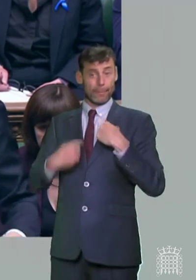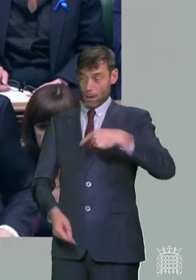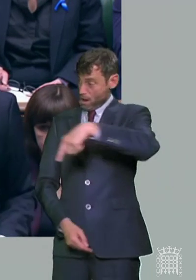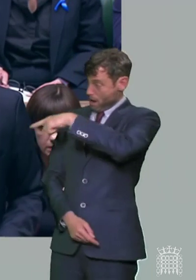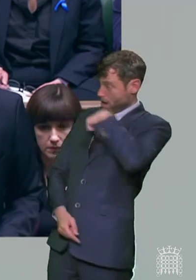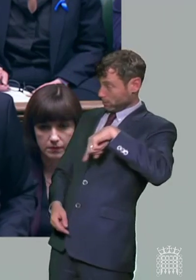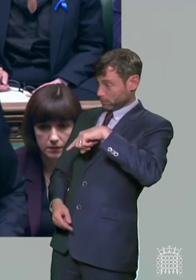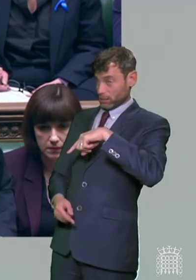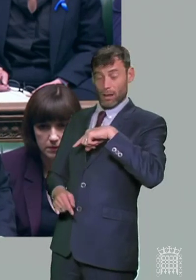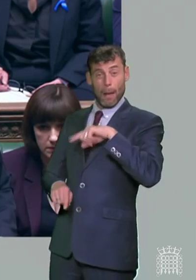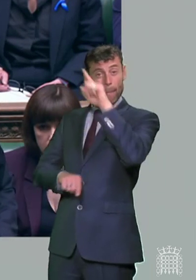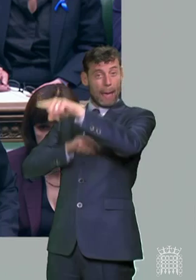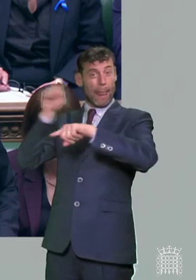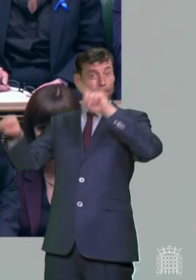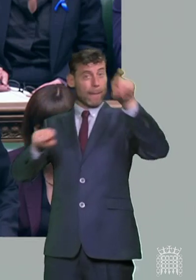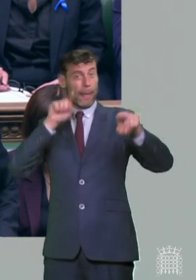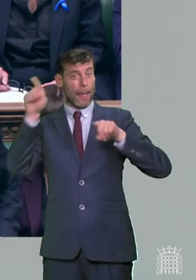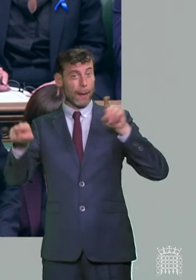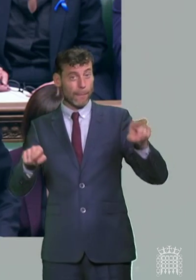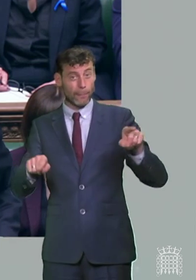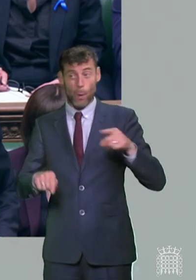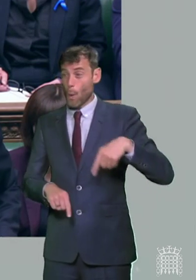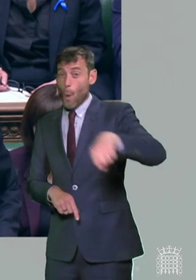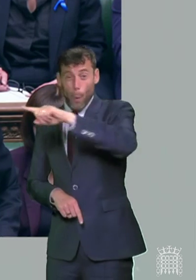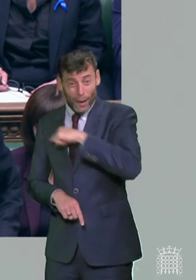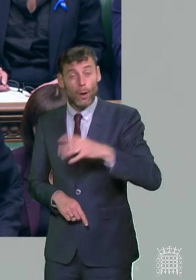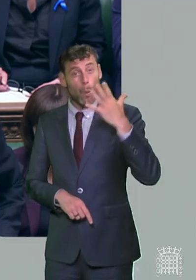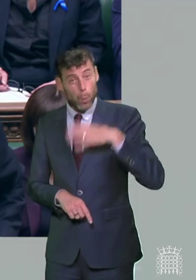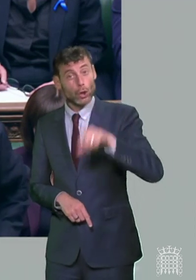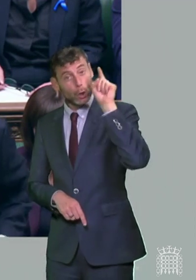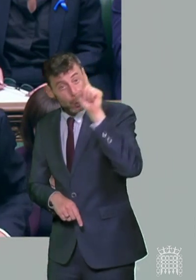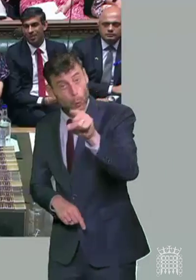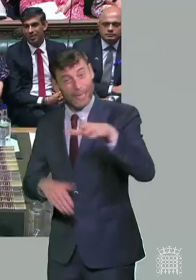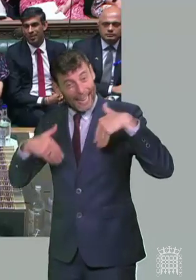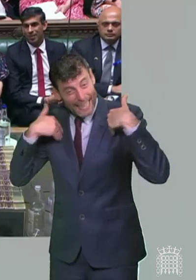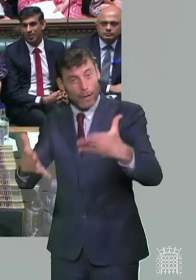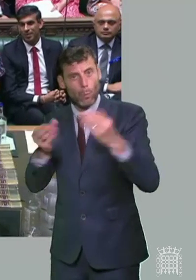Can he not hear the country screaming at him, “Get on with your job!”?